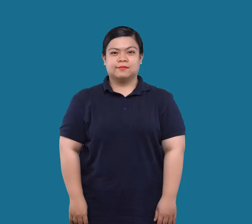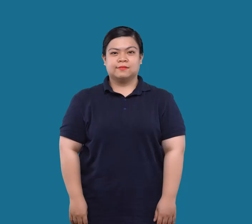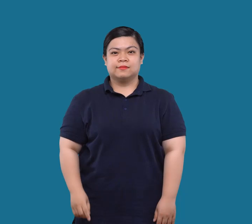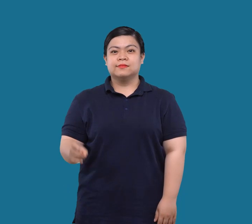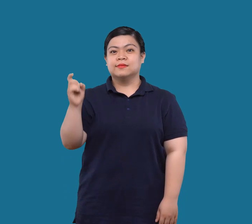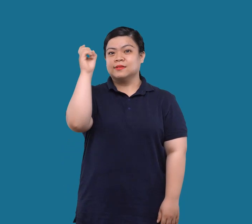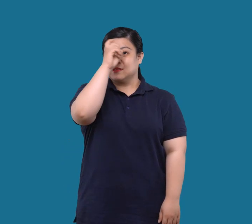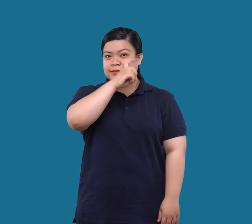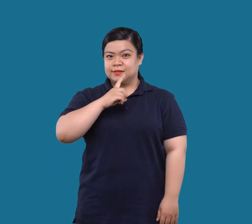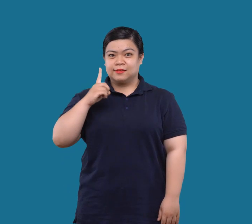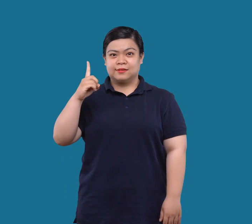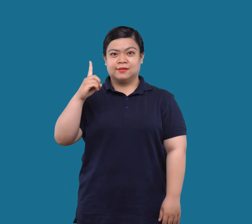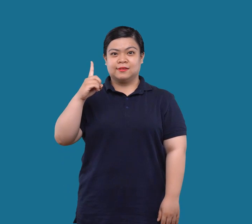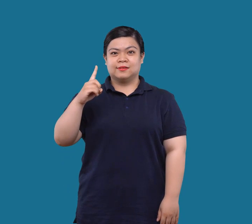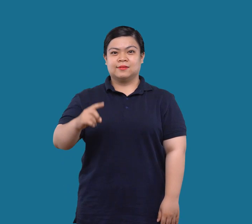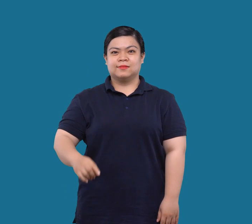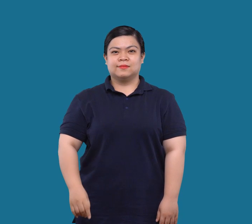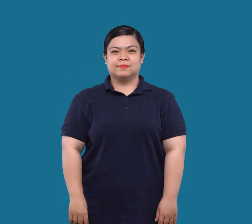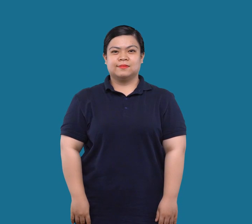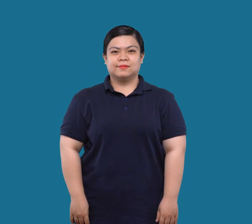đại diện